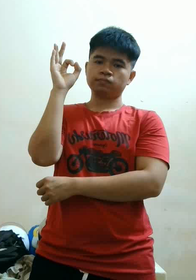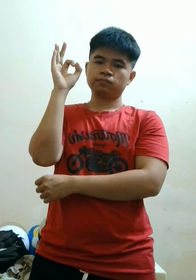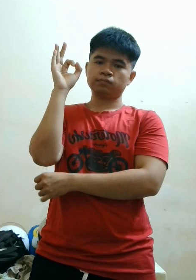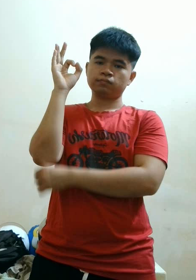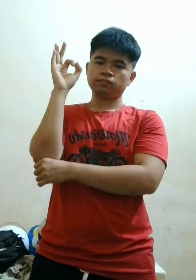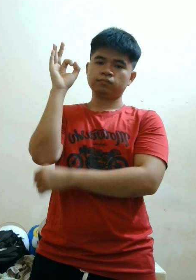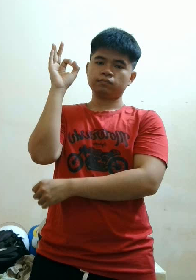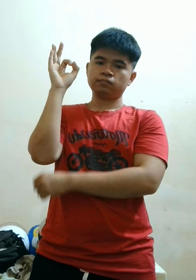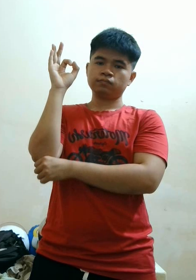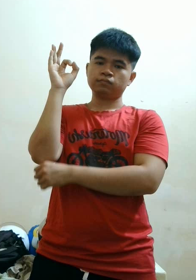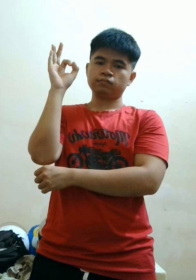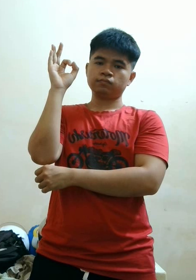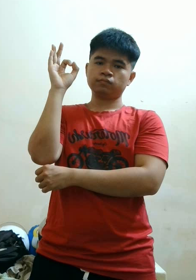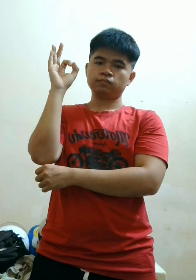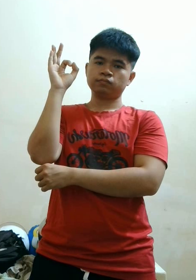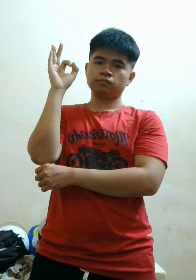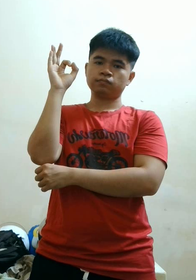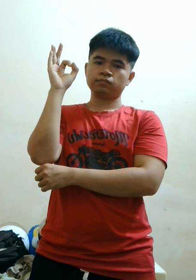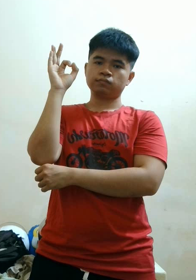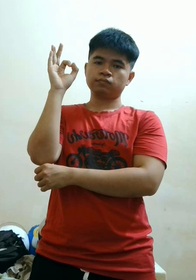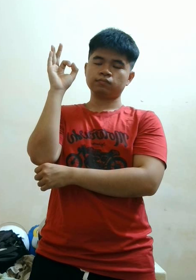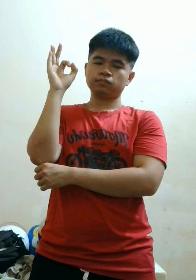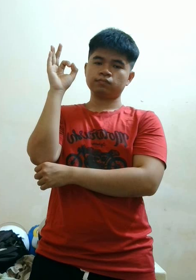buoi trua